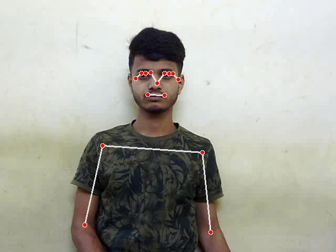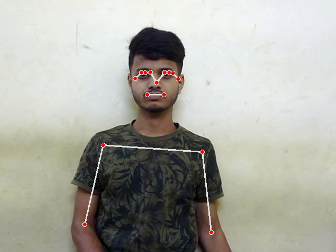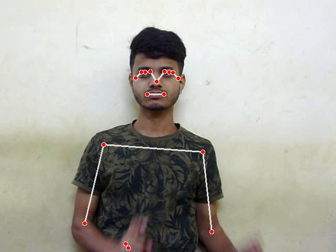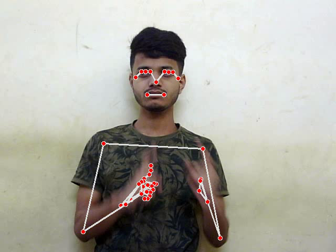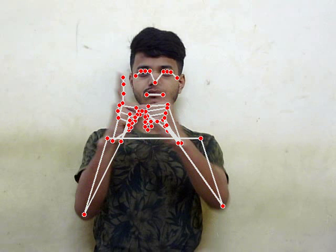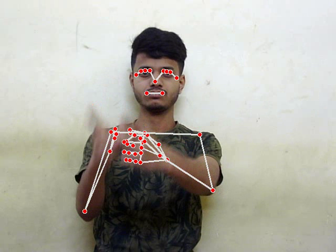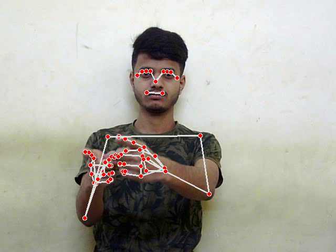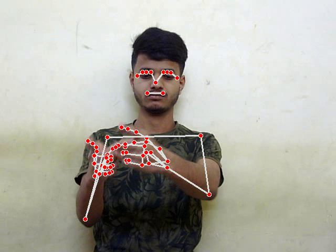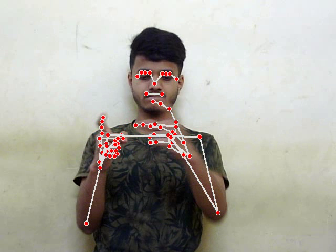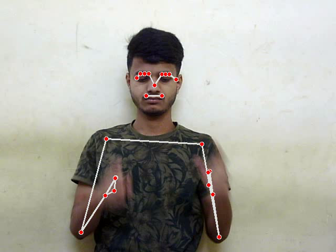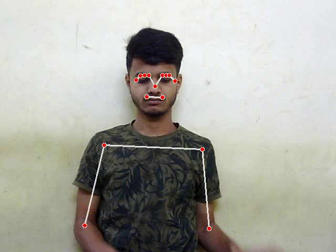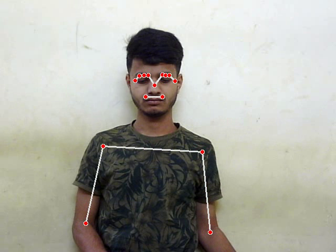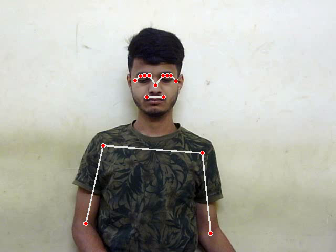go